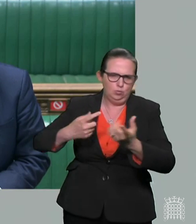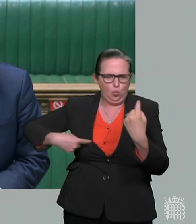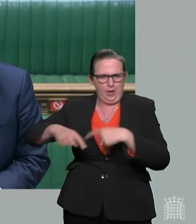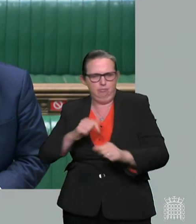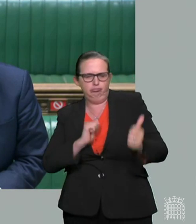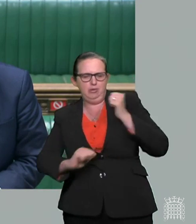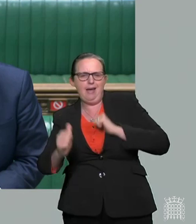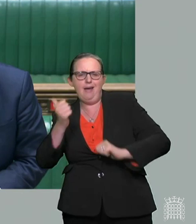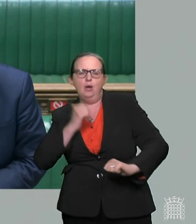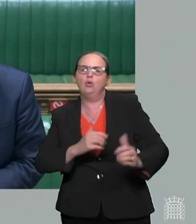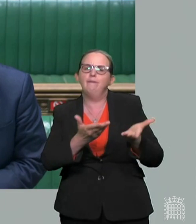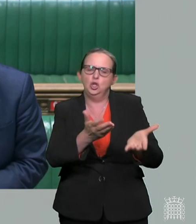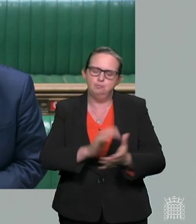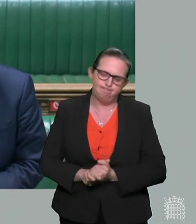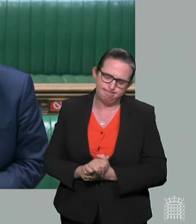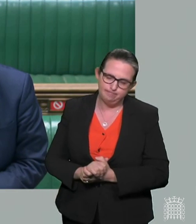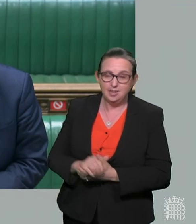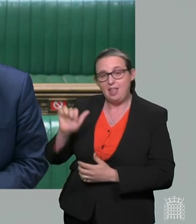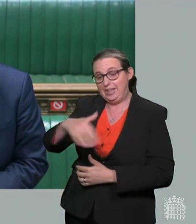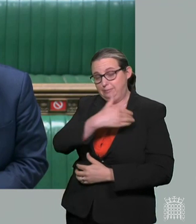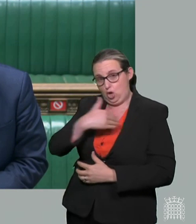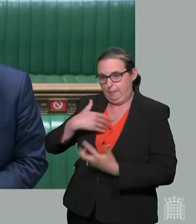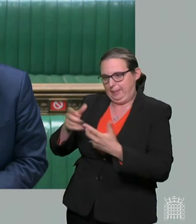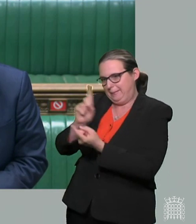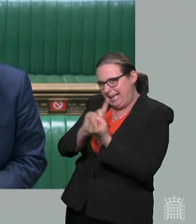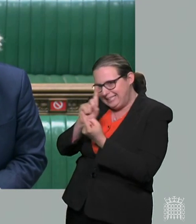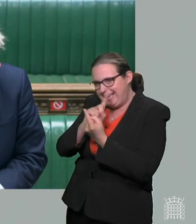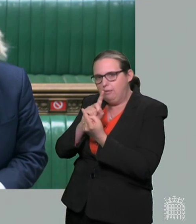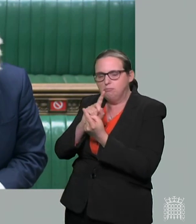This morning I had meetings with ministerial colleagues and others.